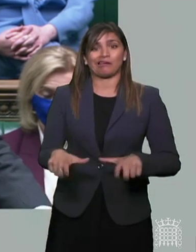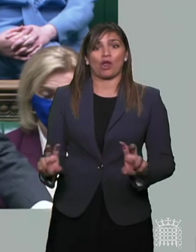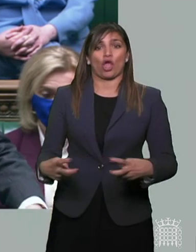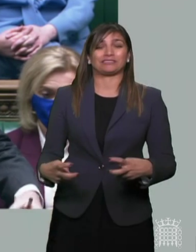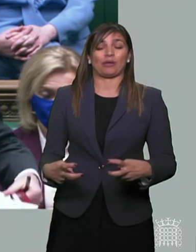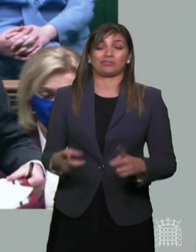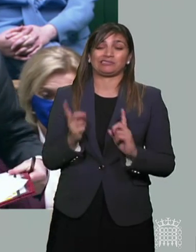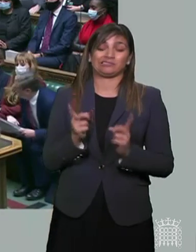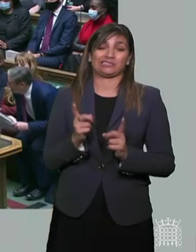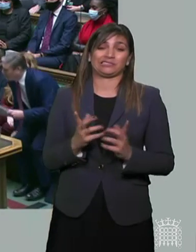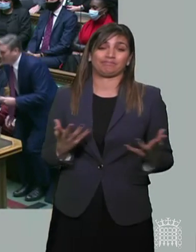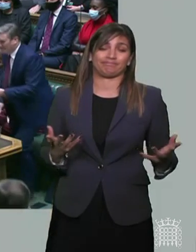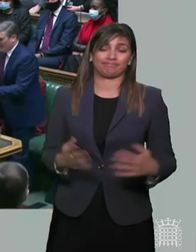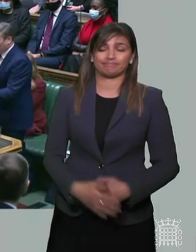That is the reality.